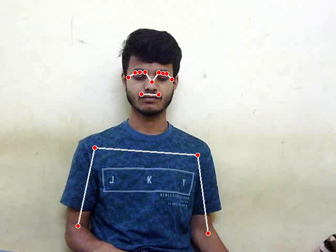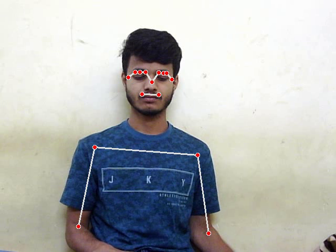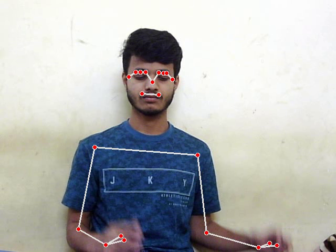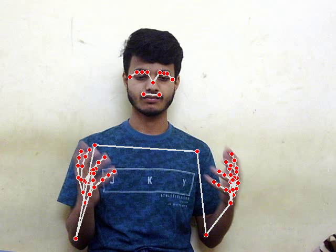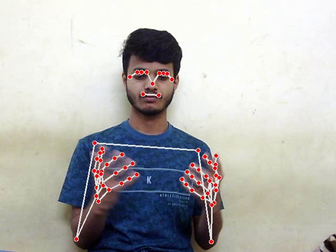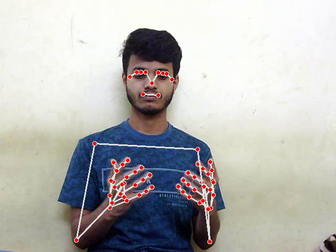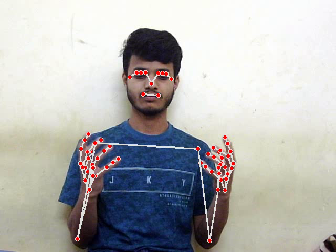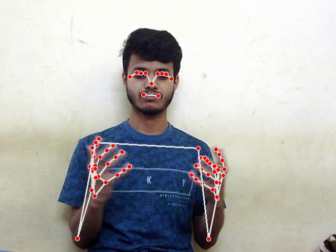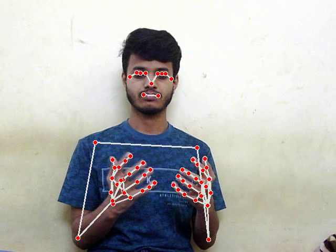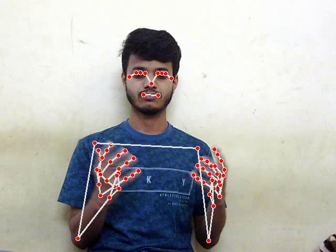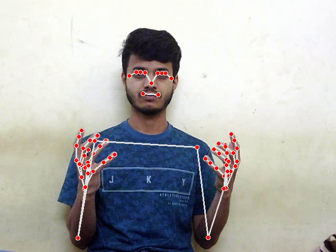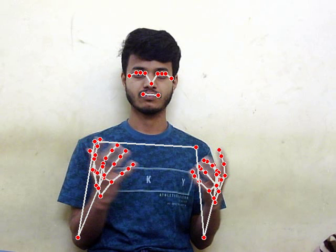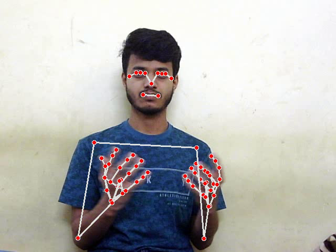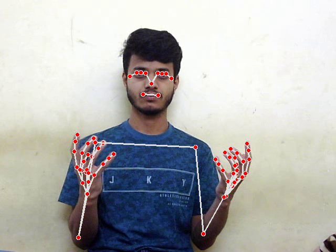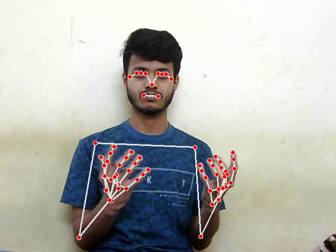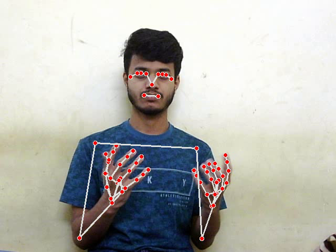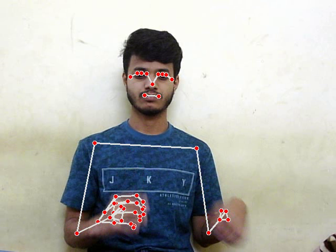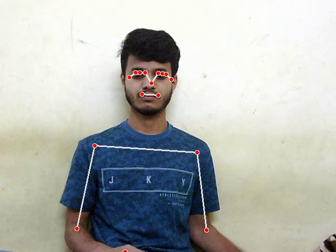what